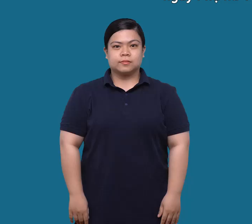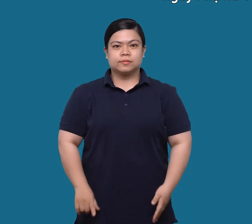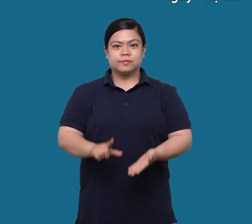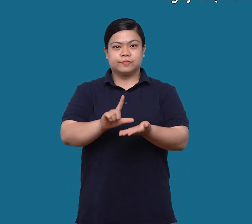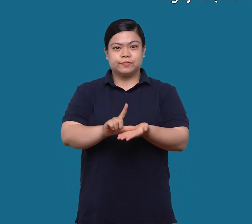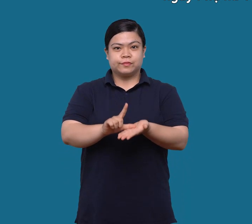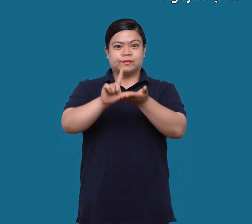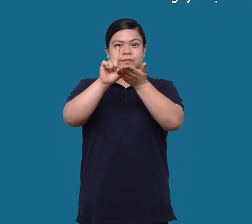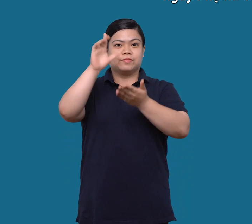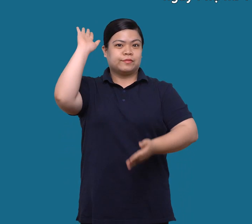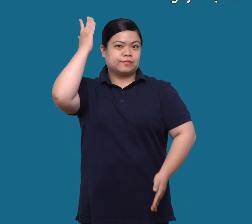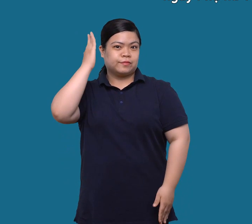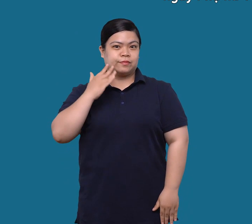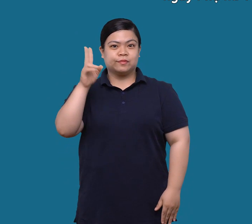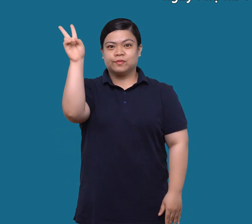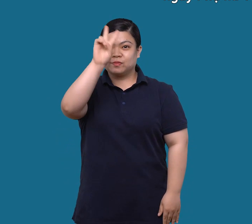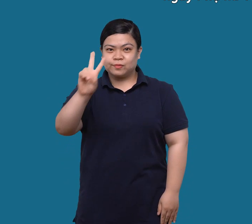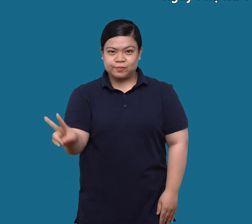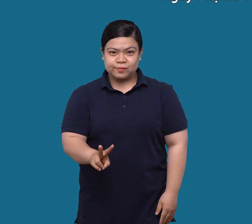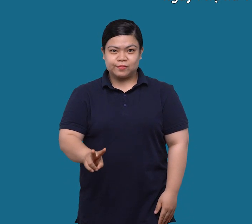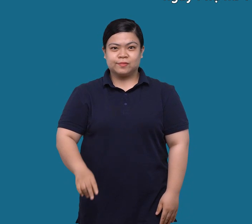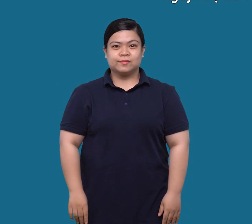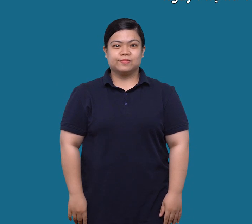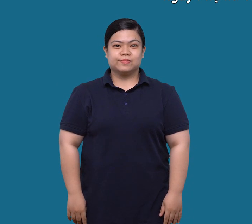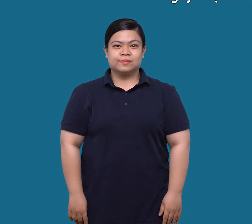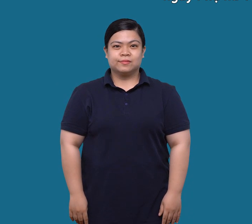ngày Phụ nữ Việt Nam 20/10